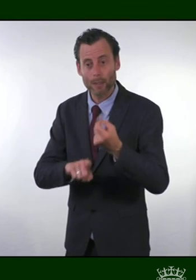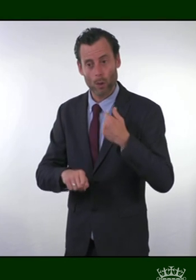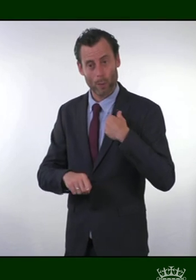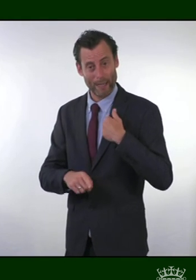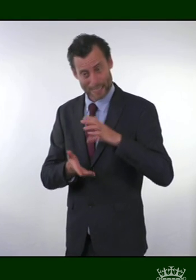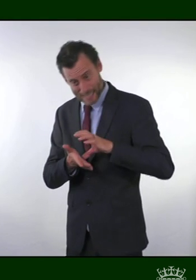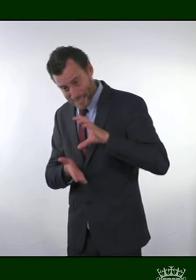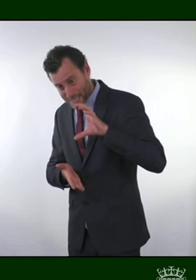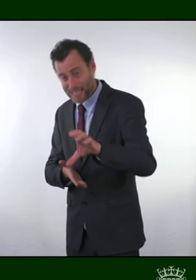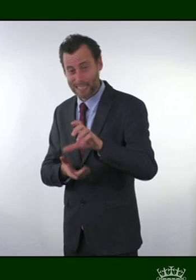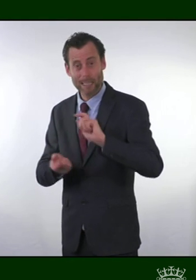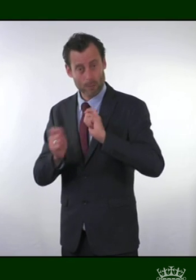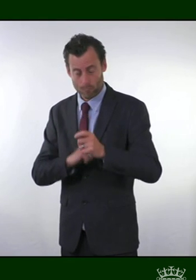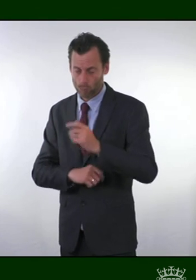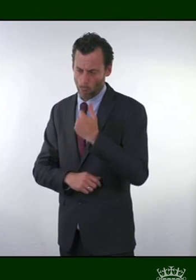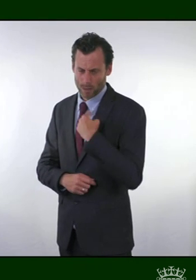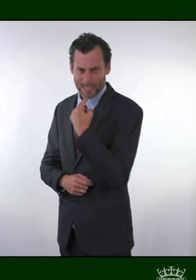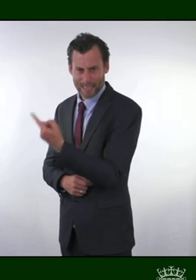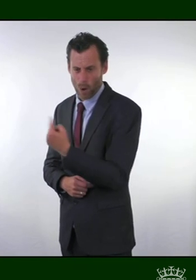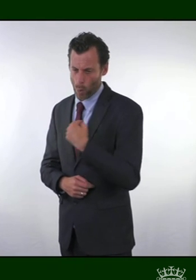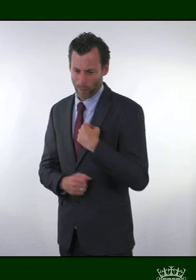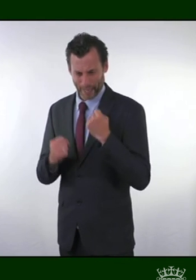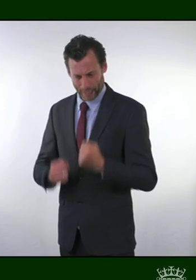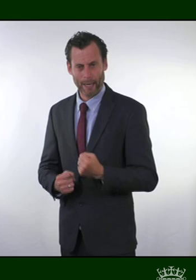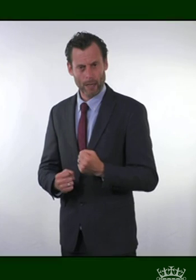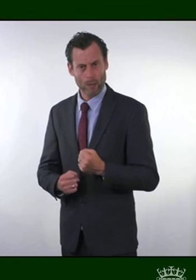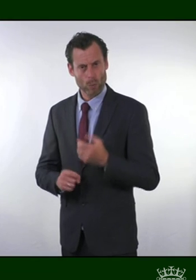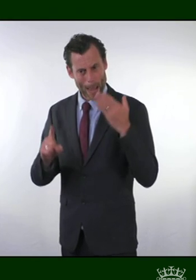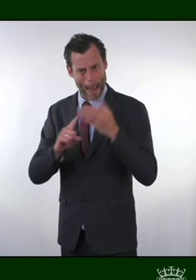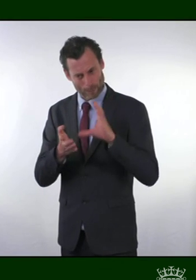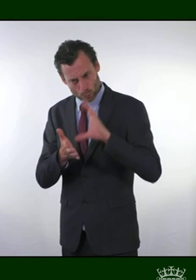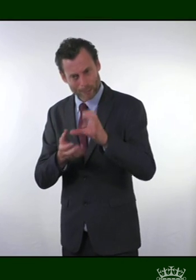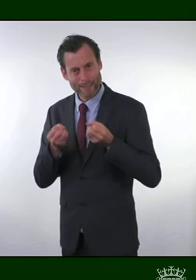The honourable Lady can be reassured that we remain committed to that goal.